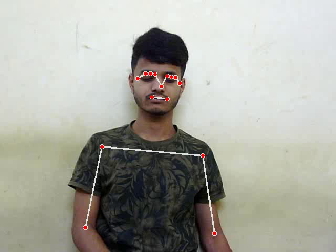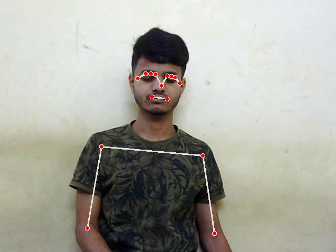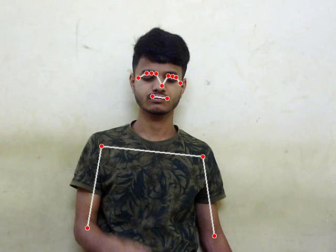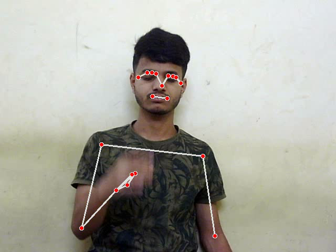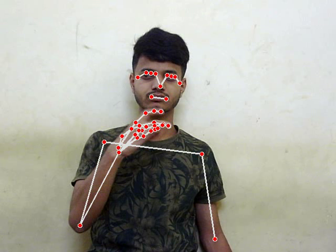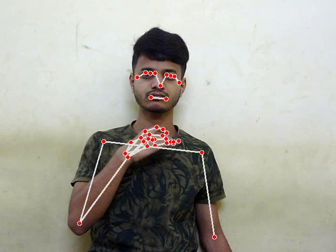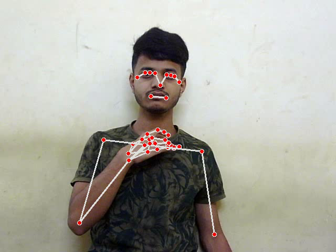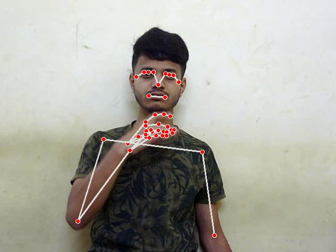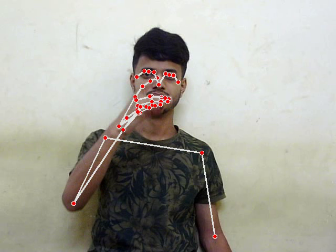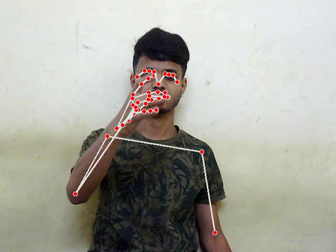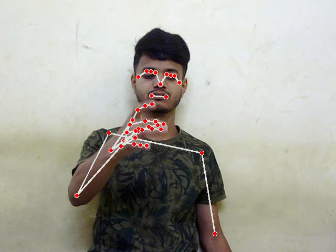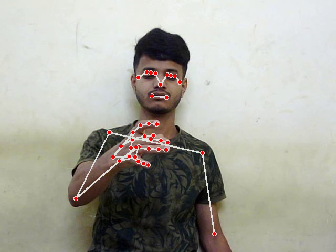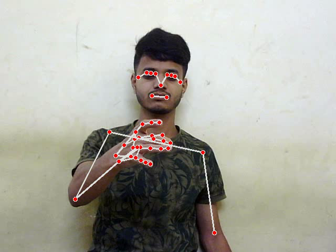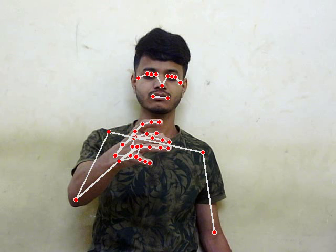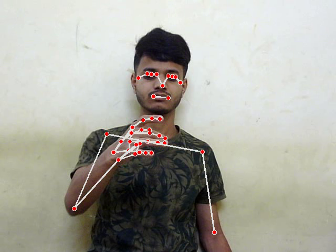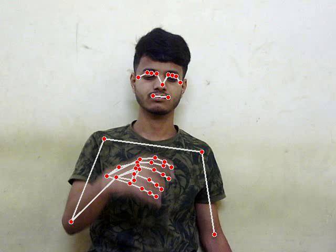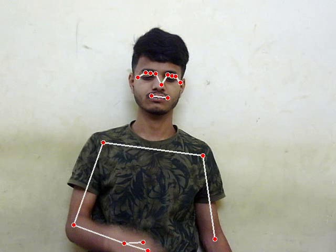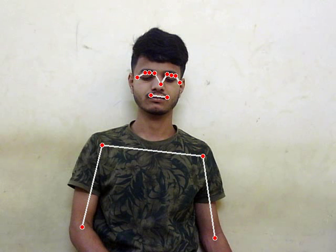like